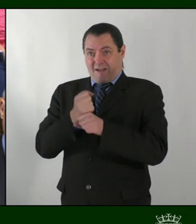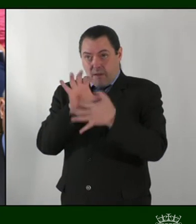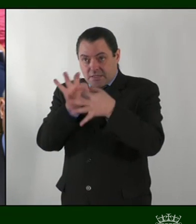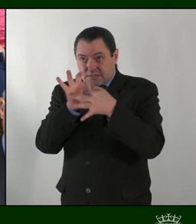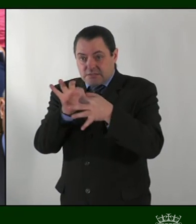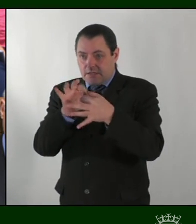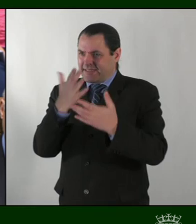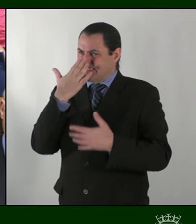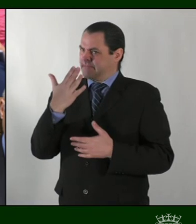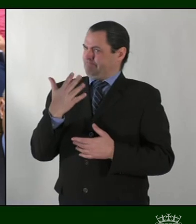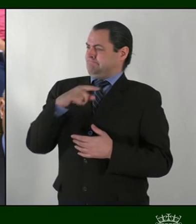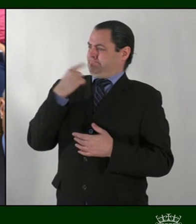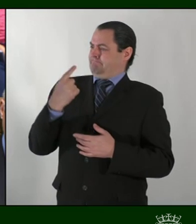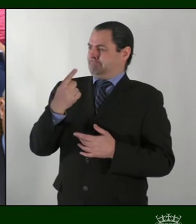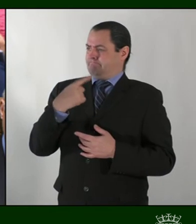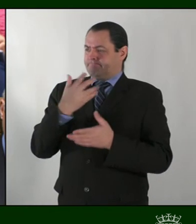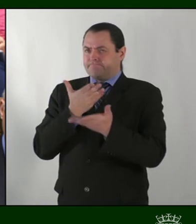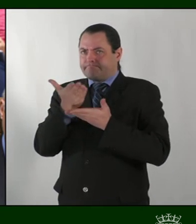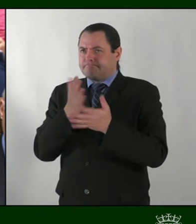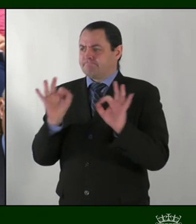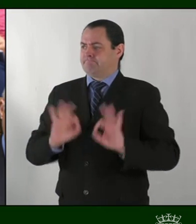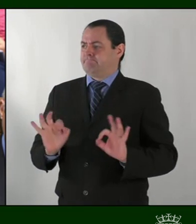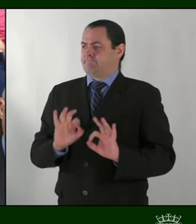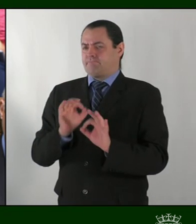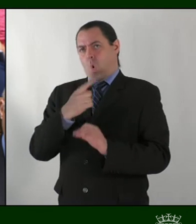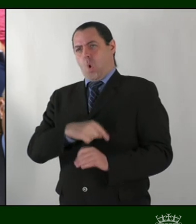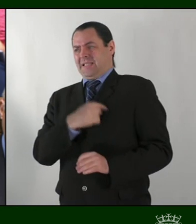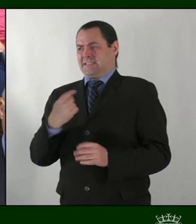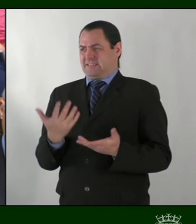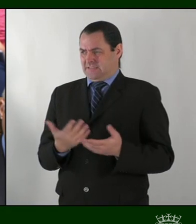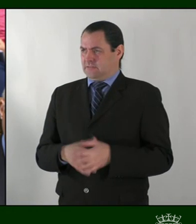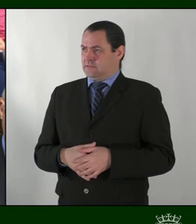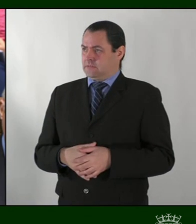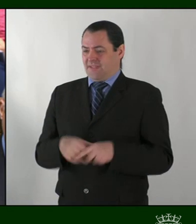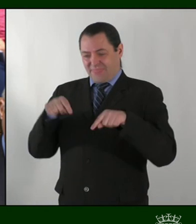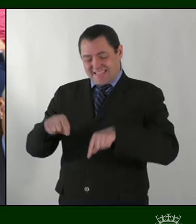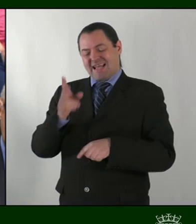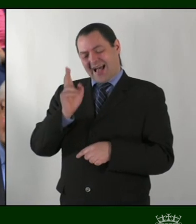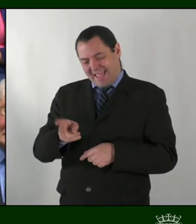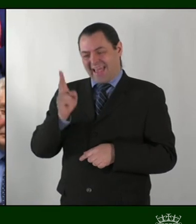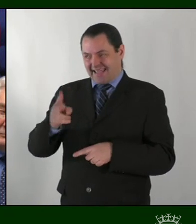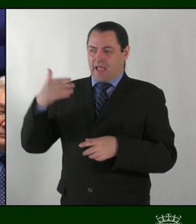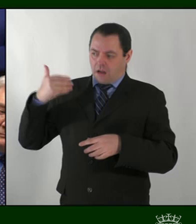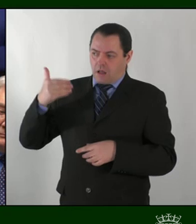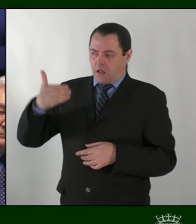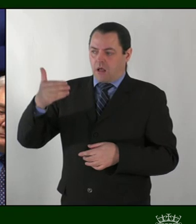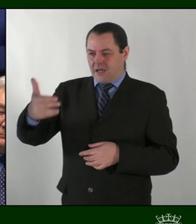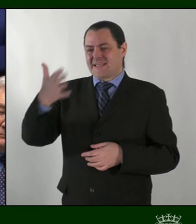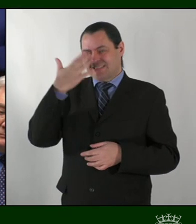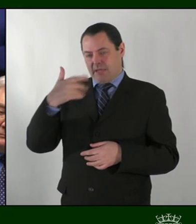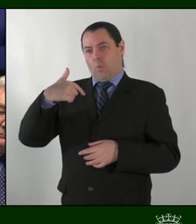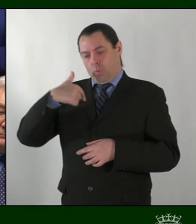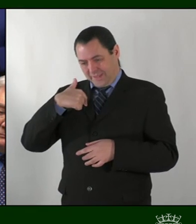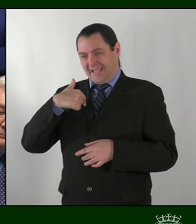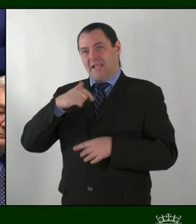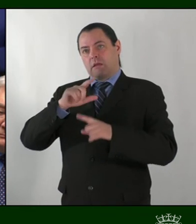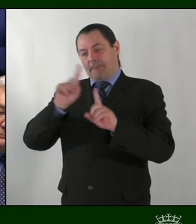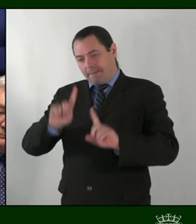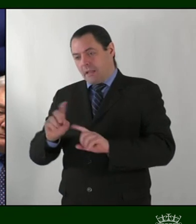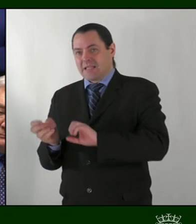But they have not been honest with us”. This is only the latest case of our country’s one-sided extradition treaty with the USA.